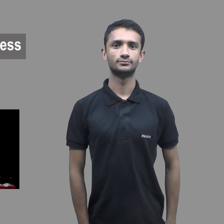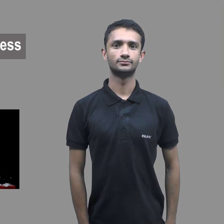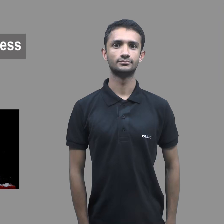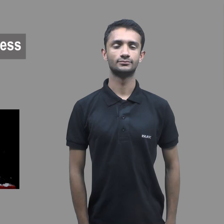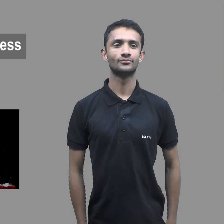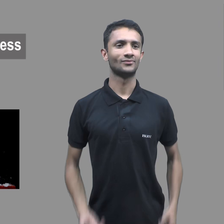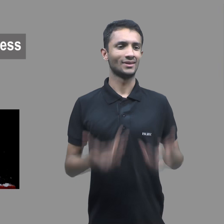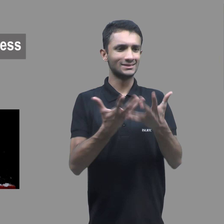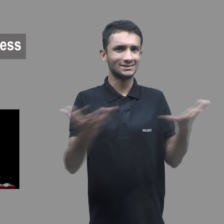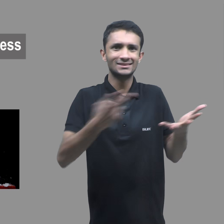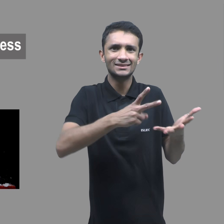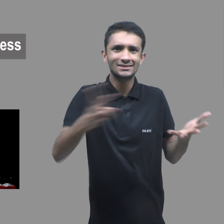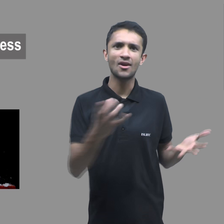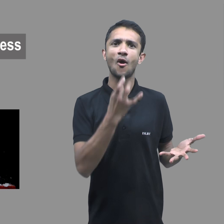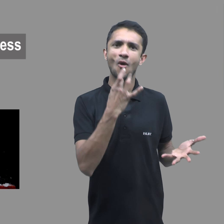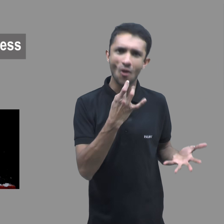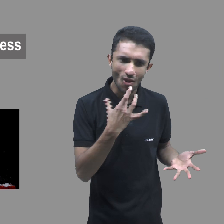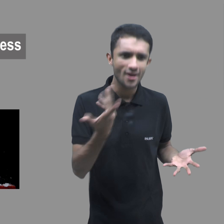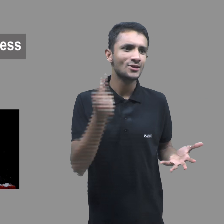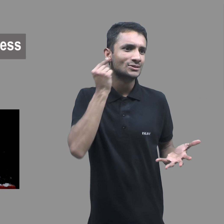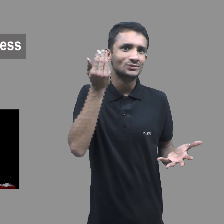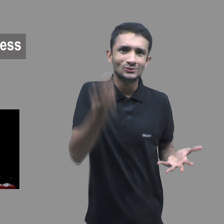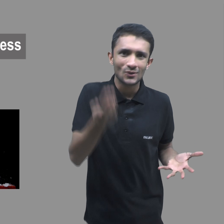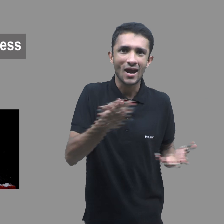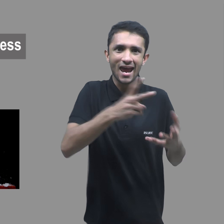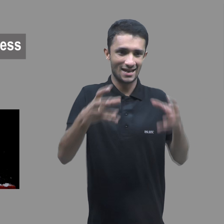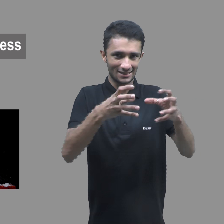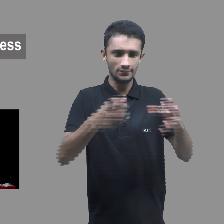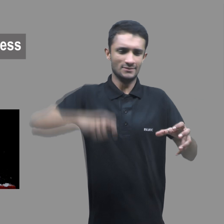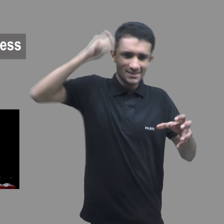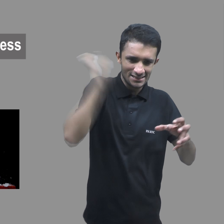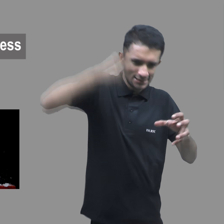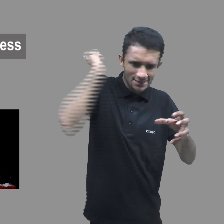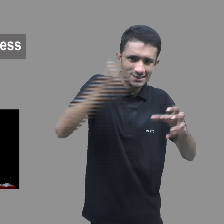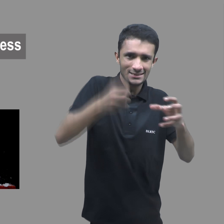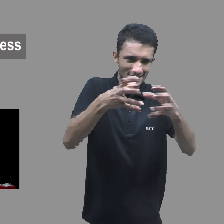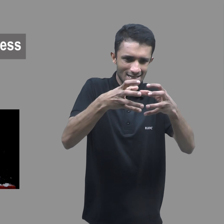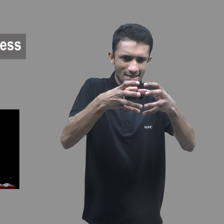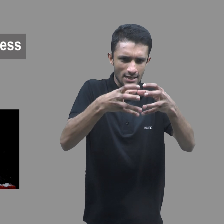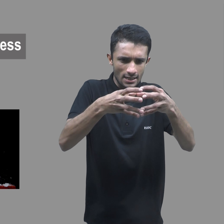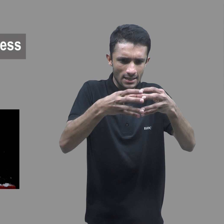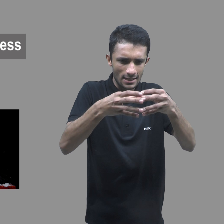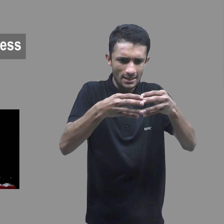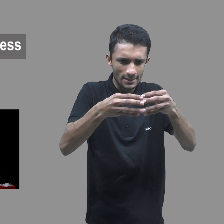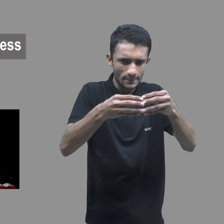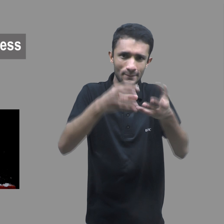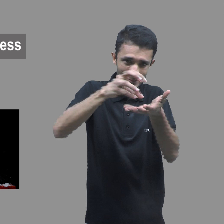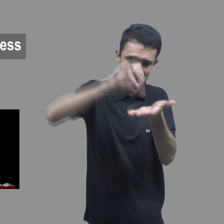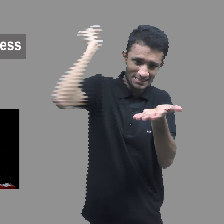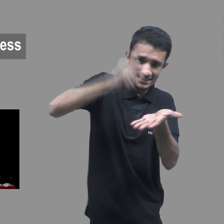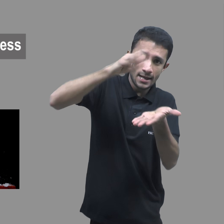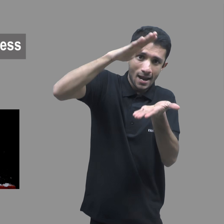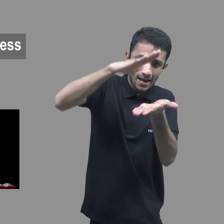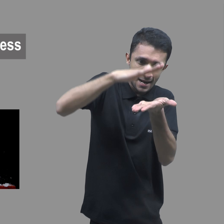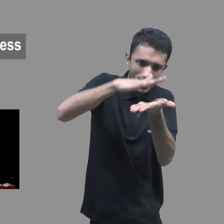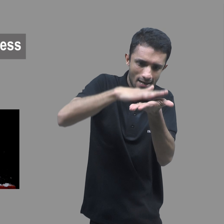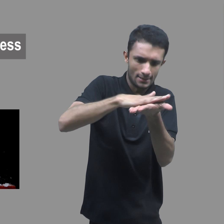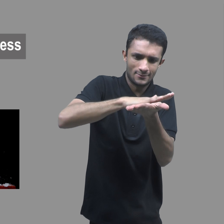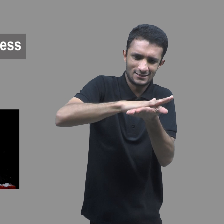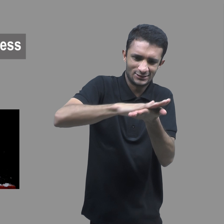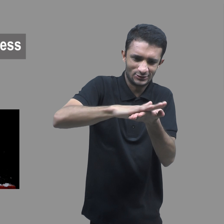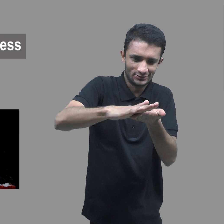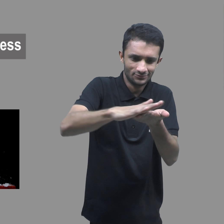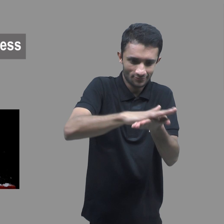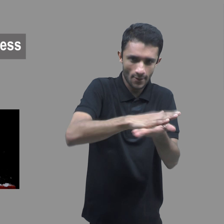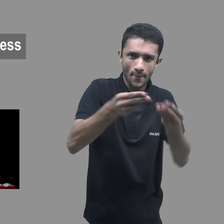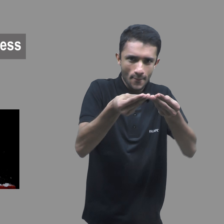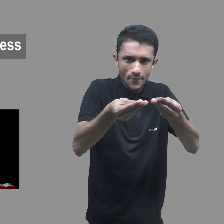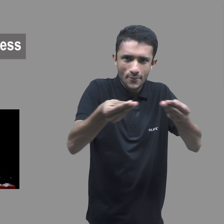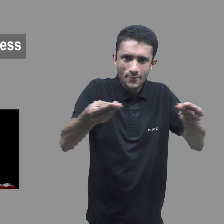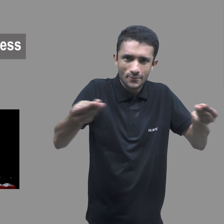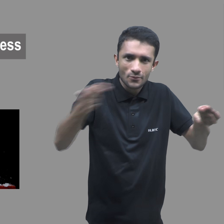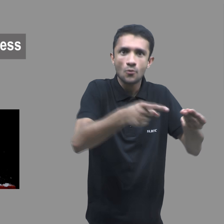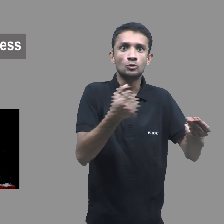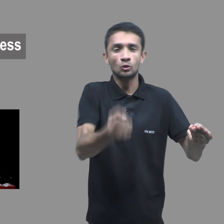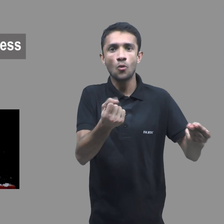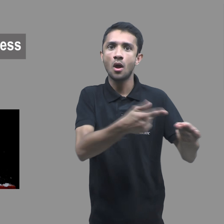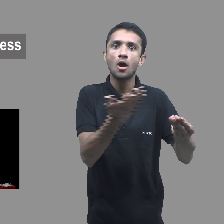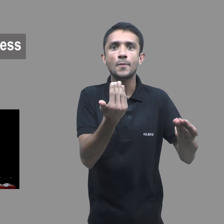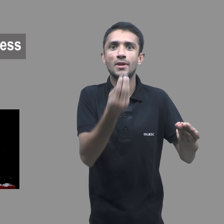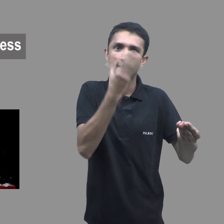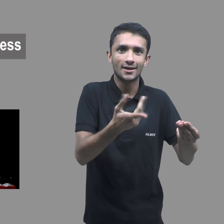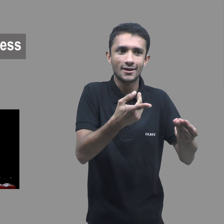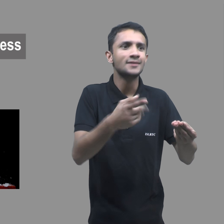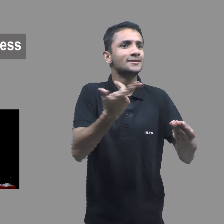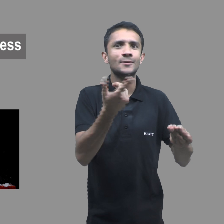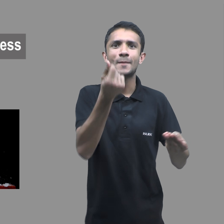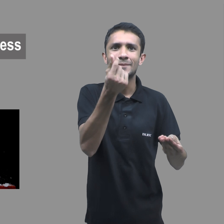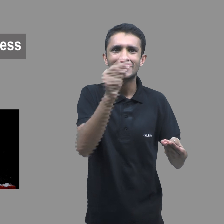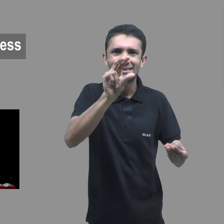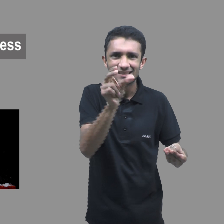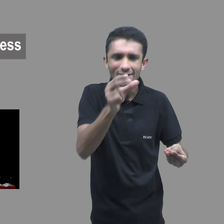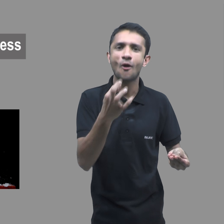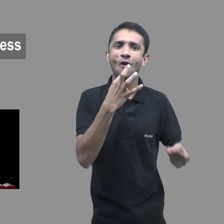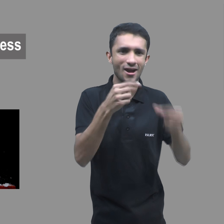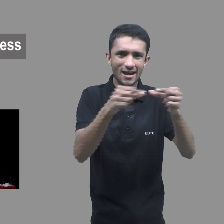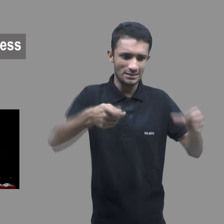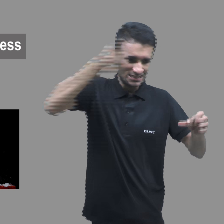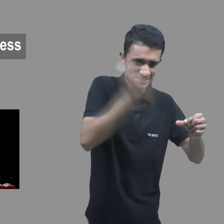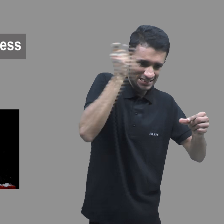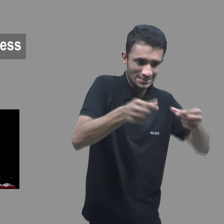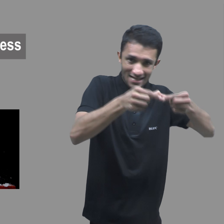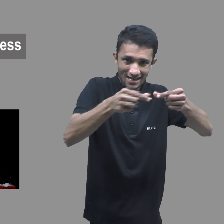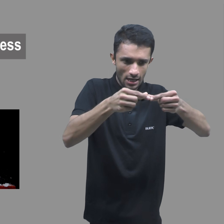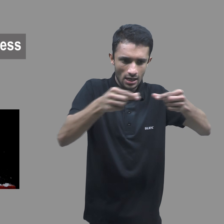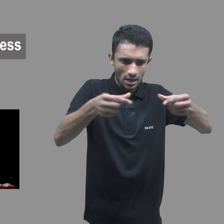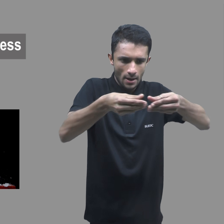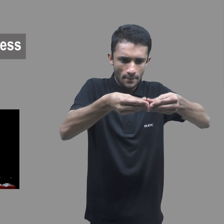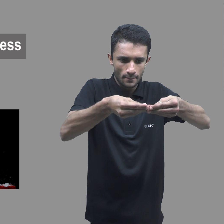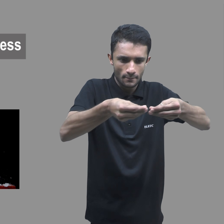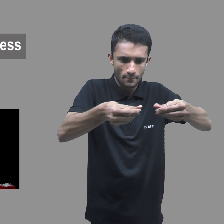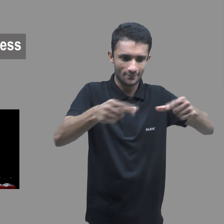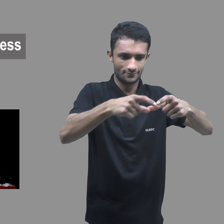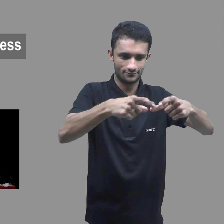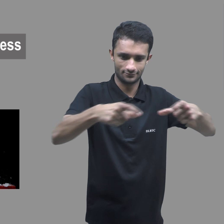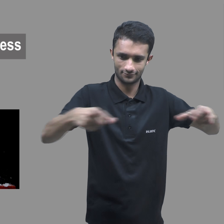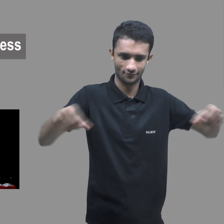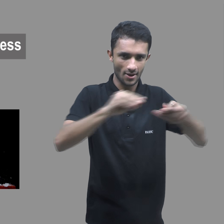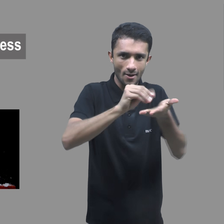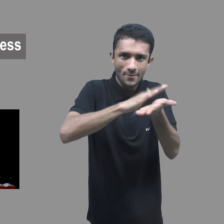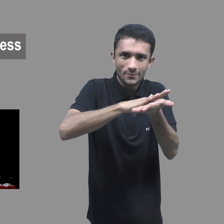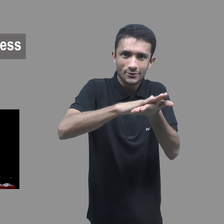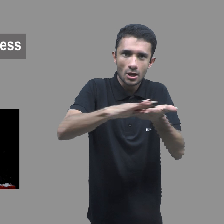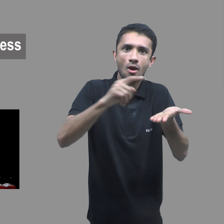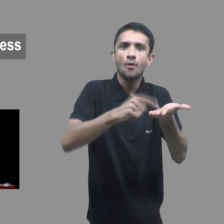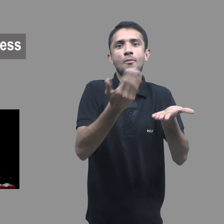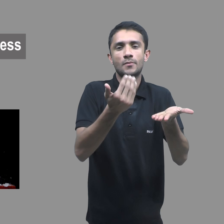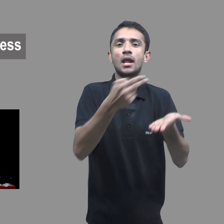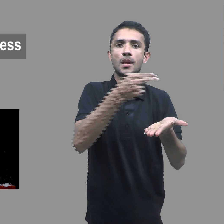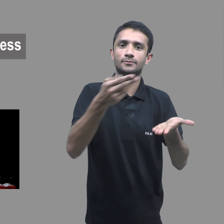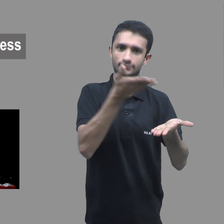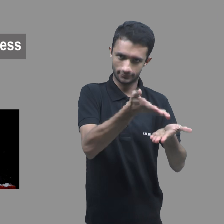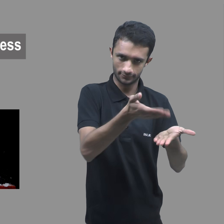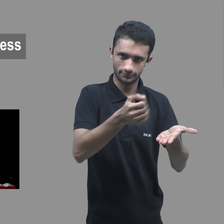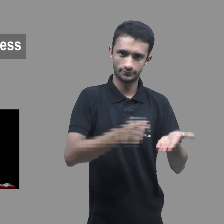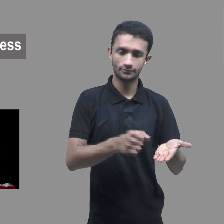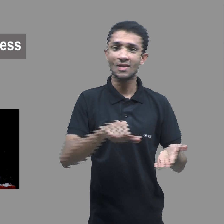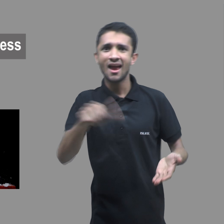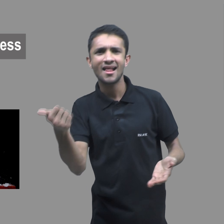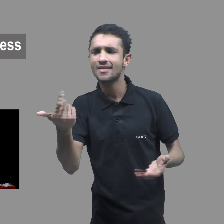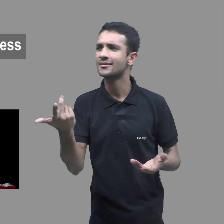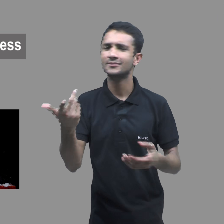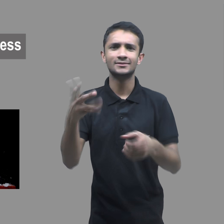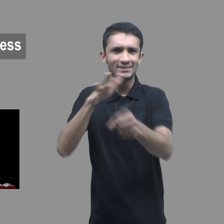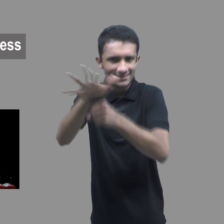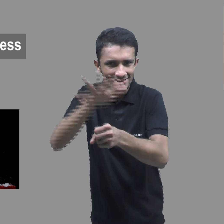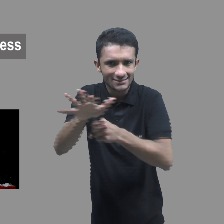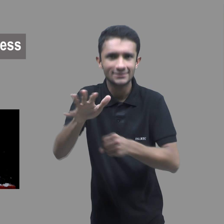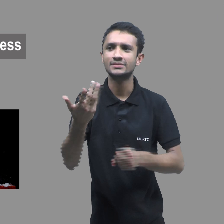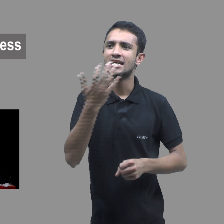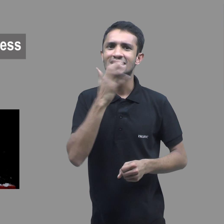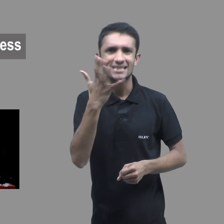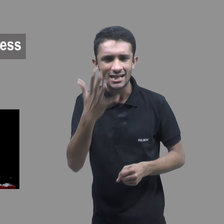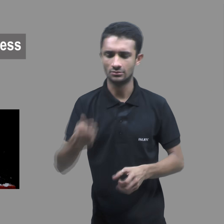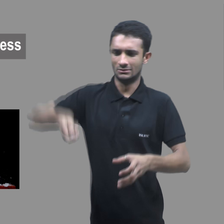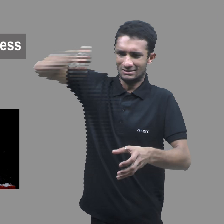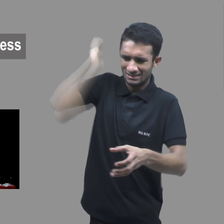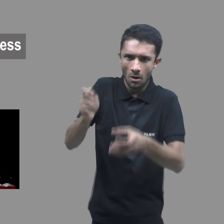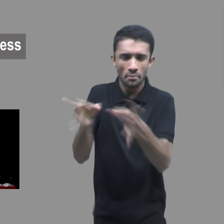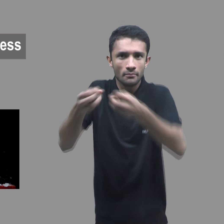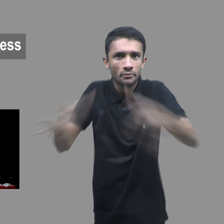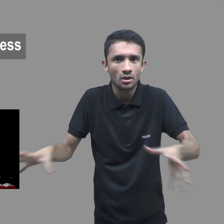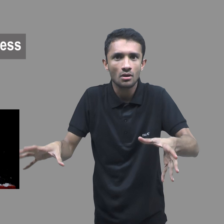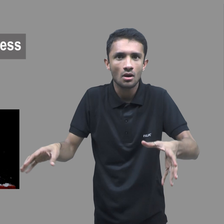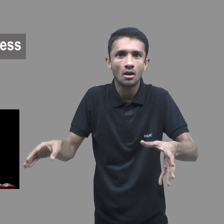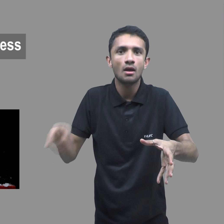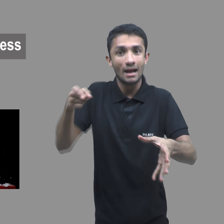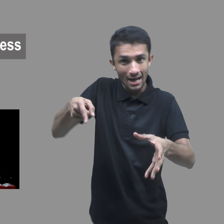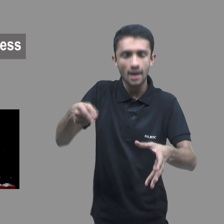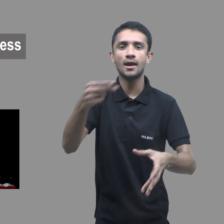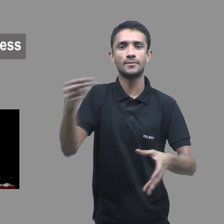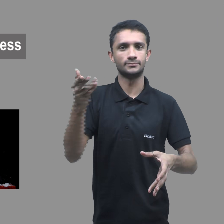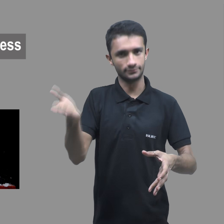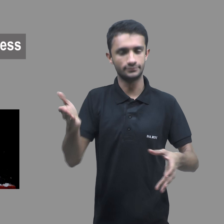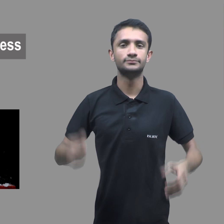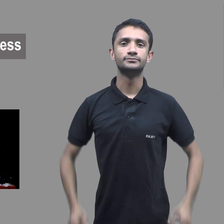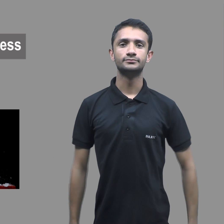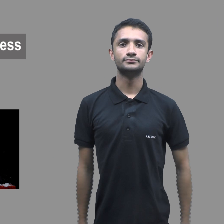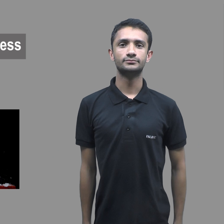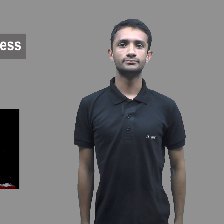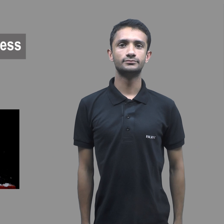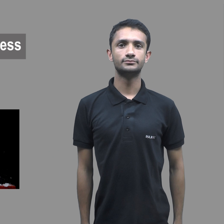Malleability and Brittleness